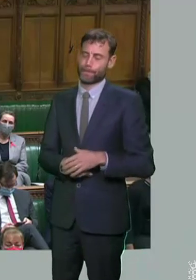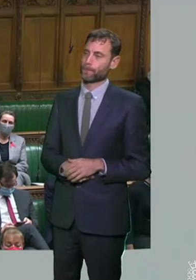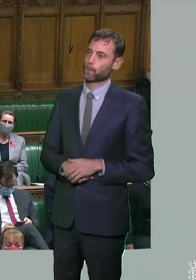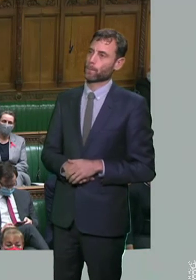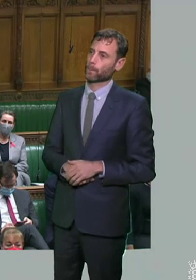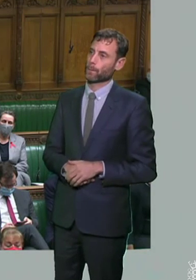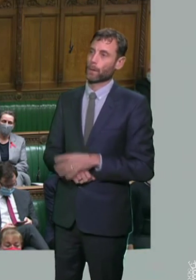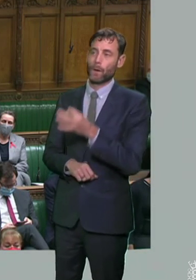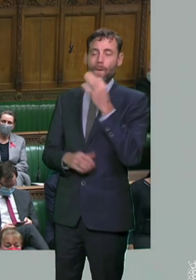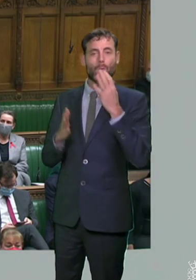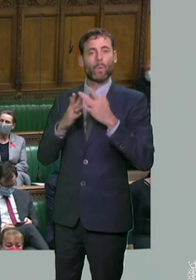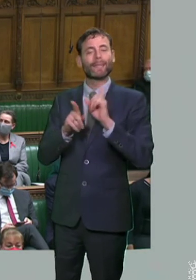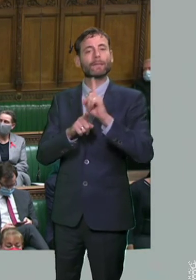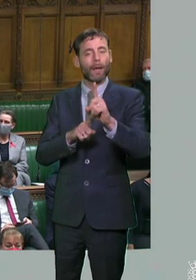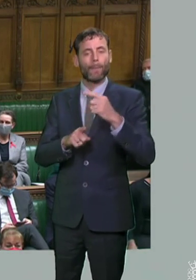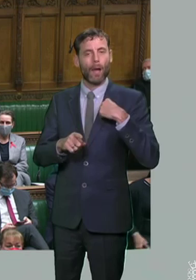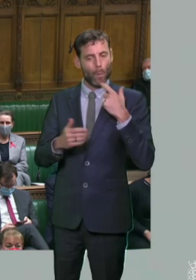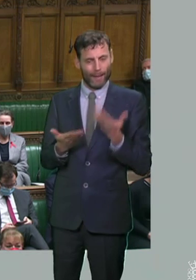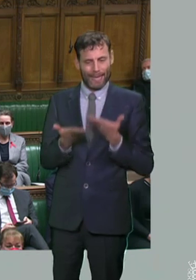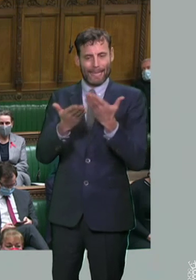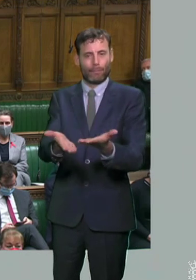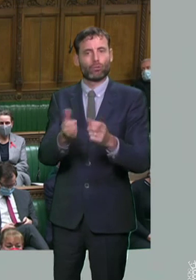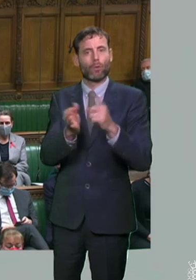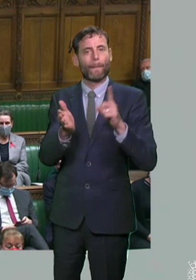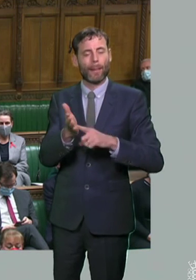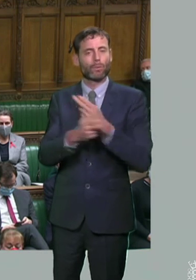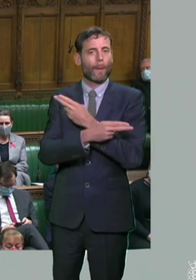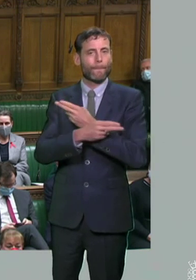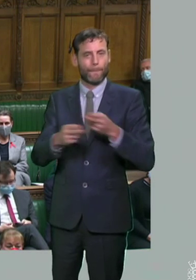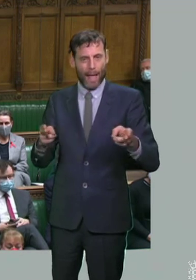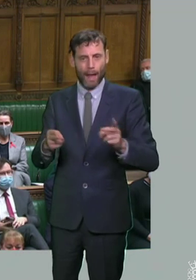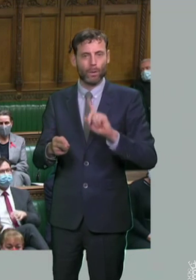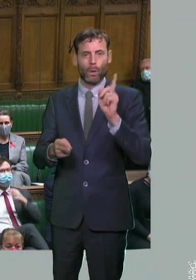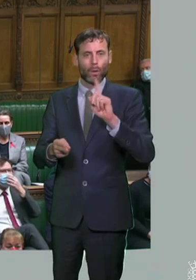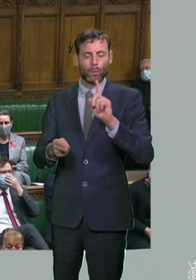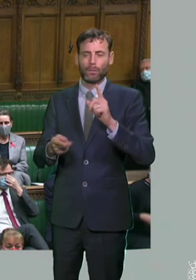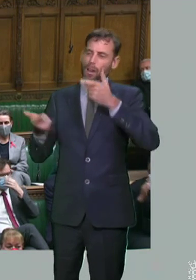In a couple of weeks’ time I will be introducing a Bill to ban the importing of hunting trophies.